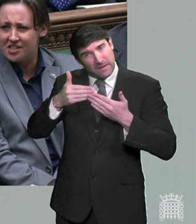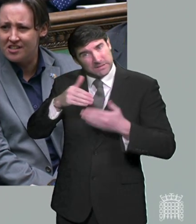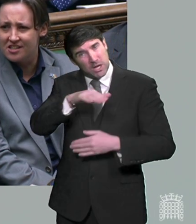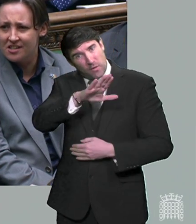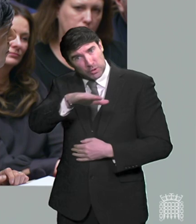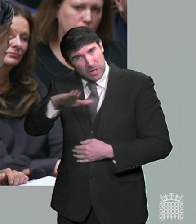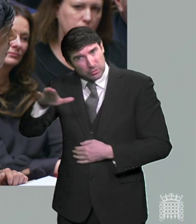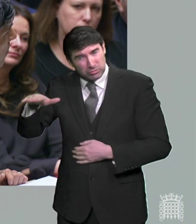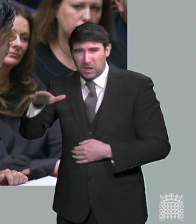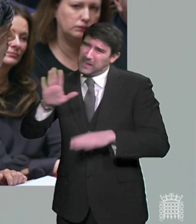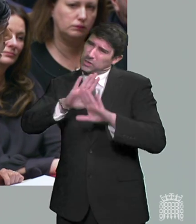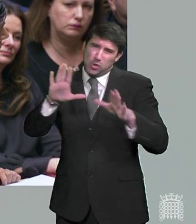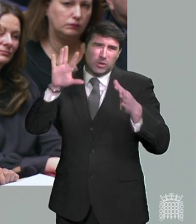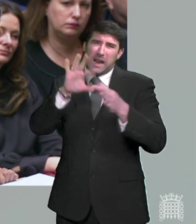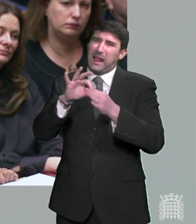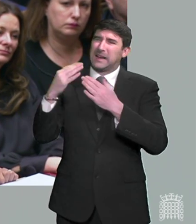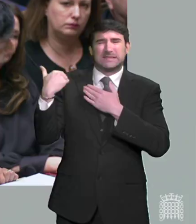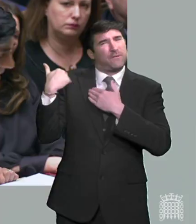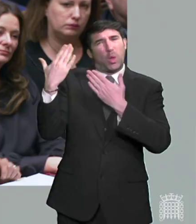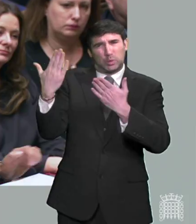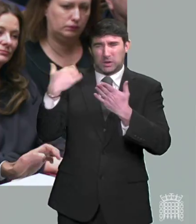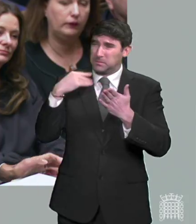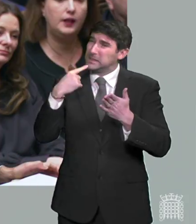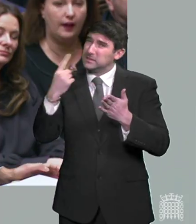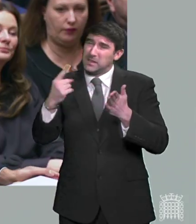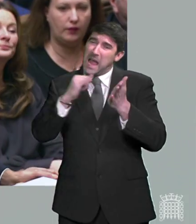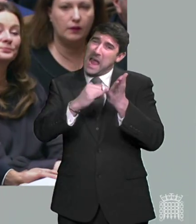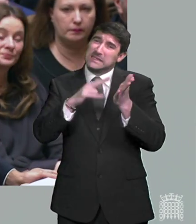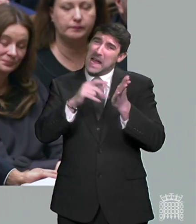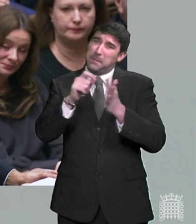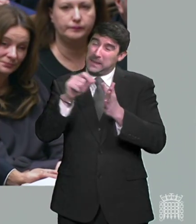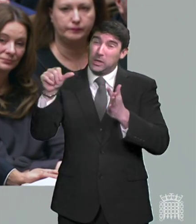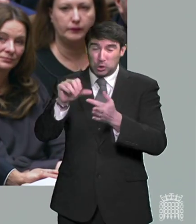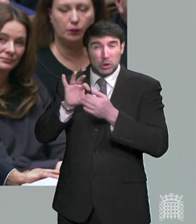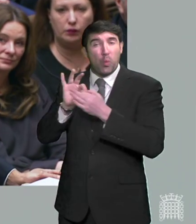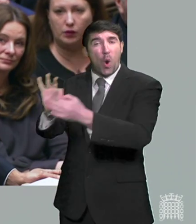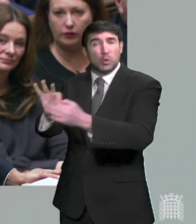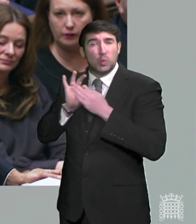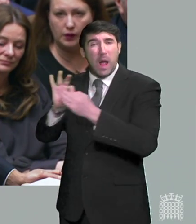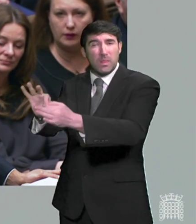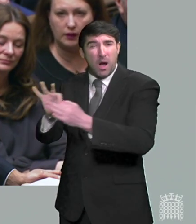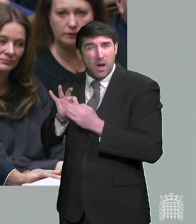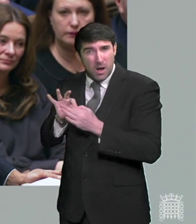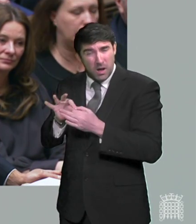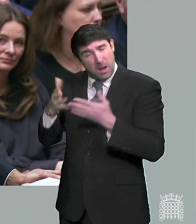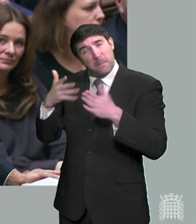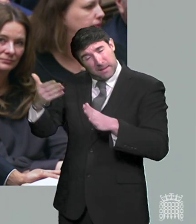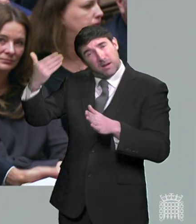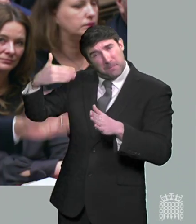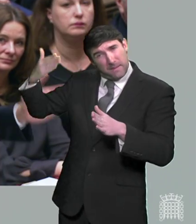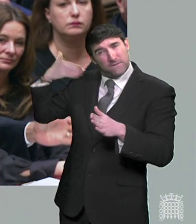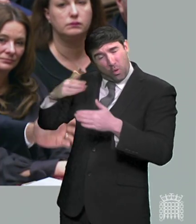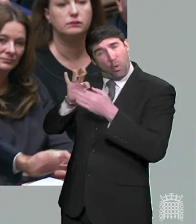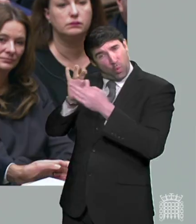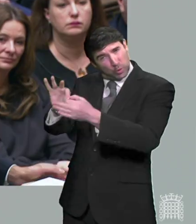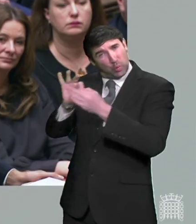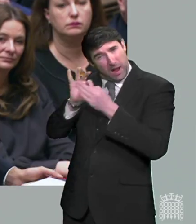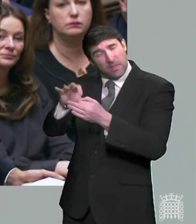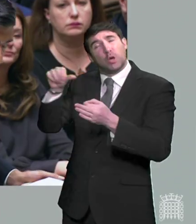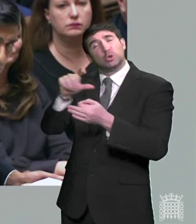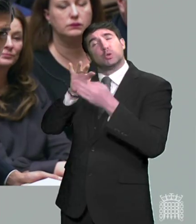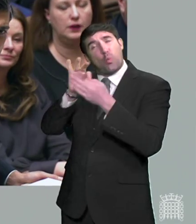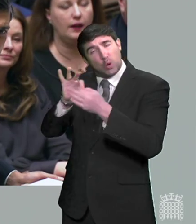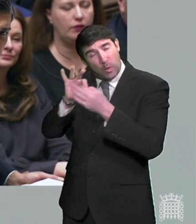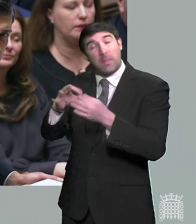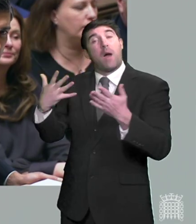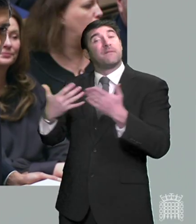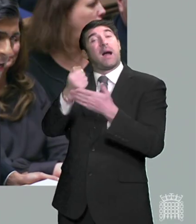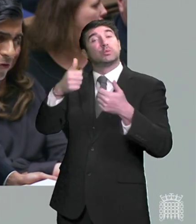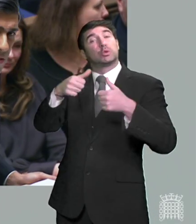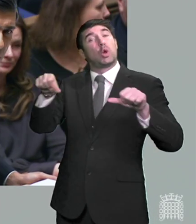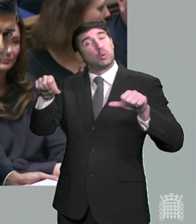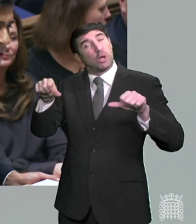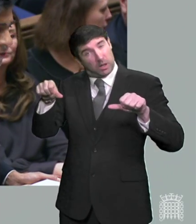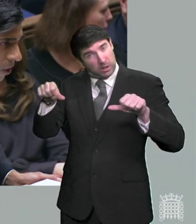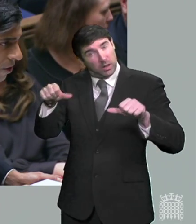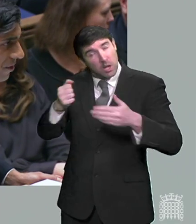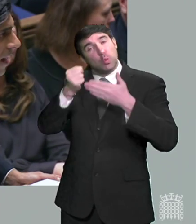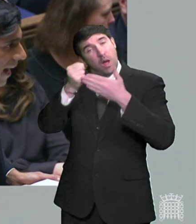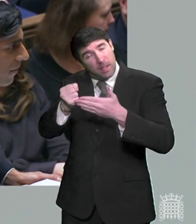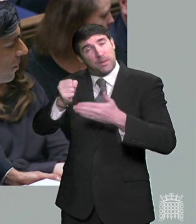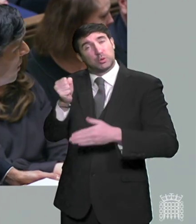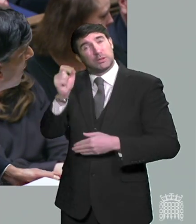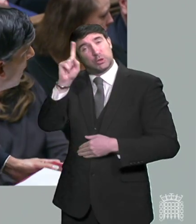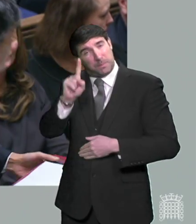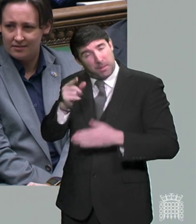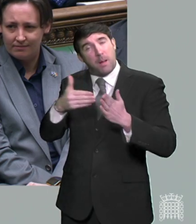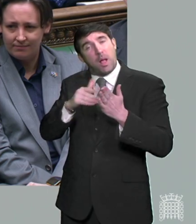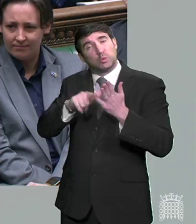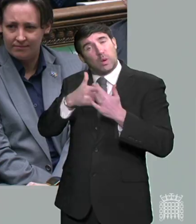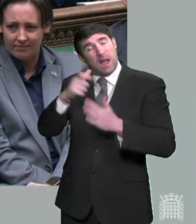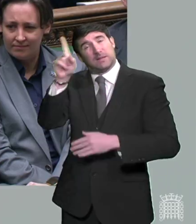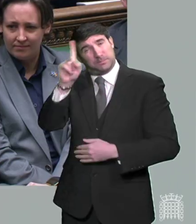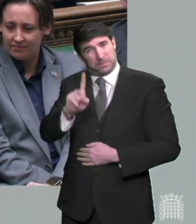I urge the honourable Gentleman and his party to consider engaging with the UK Government on the Bill, as we did before the legislation passed, so that we can find a constructive way forward in the interests of the people of Scotland and the United Kingdom.